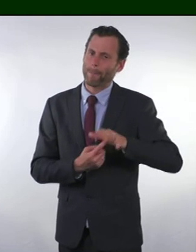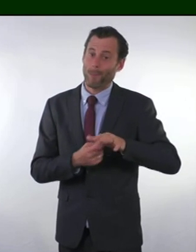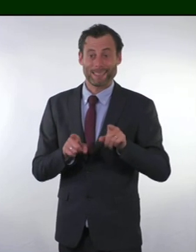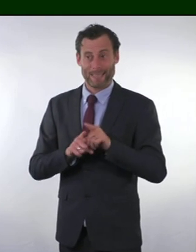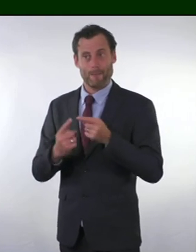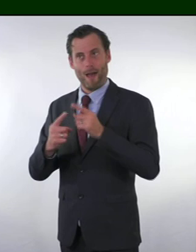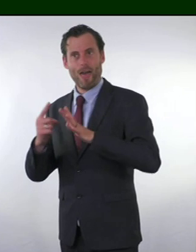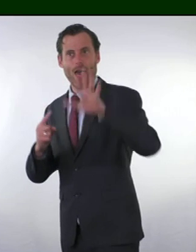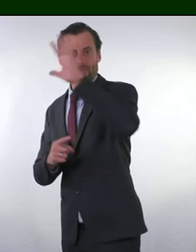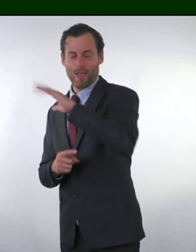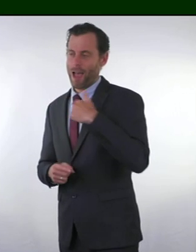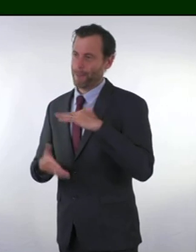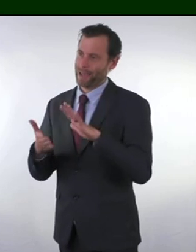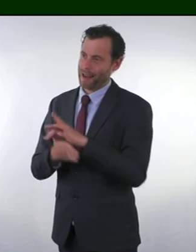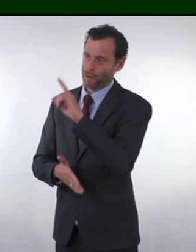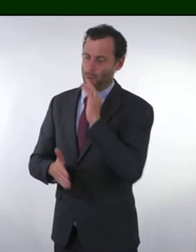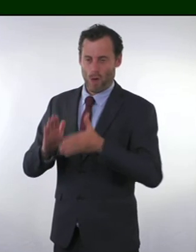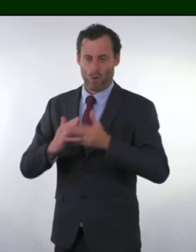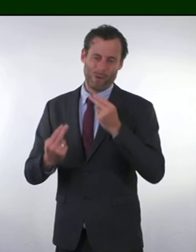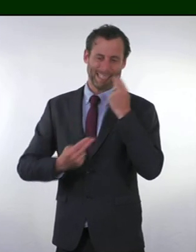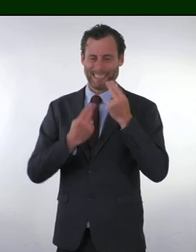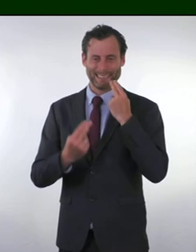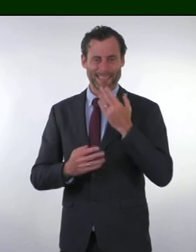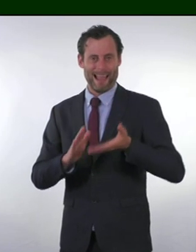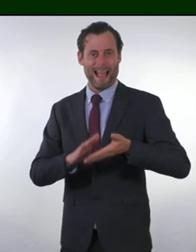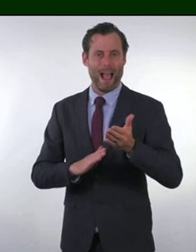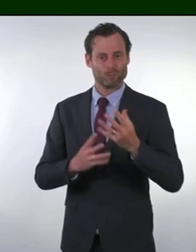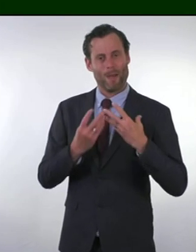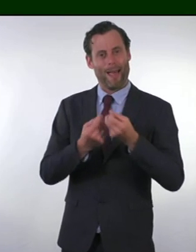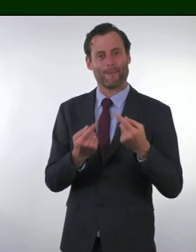I am glad that he will be doing his bit to eat out to help out. I hope that others will join him.